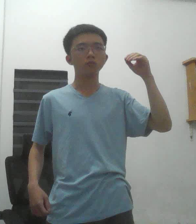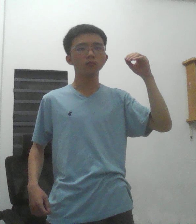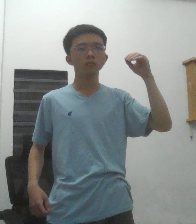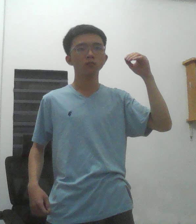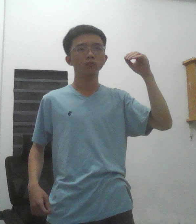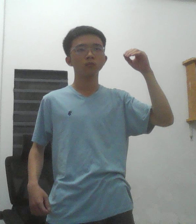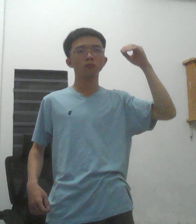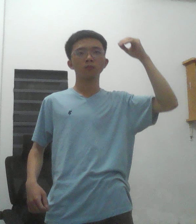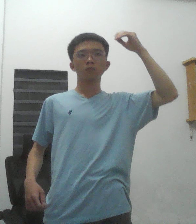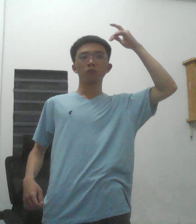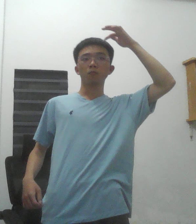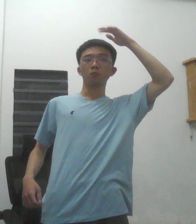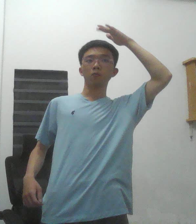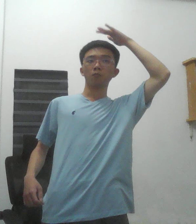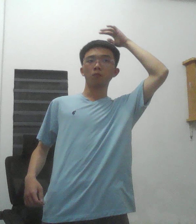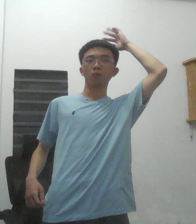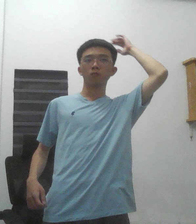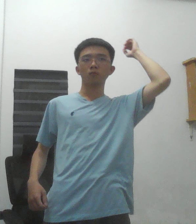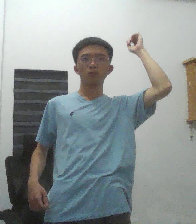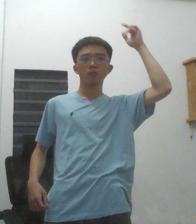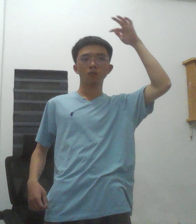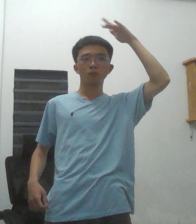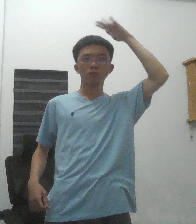vo ly